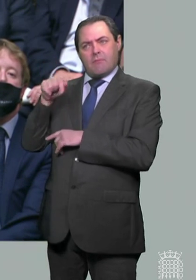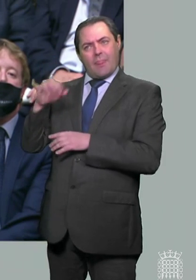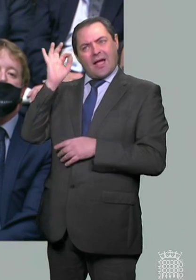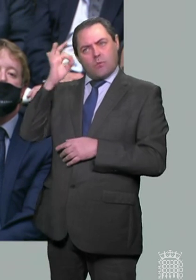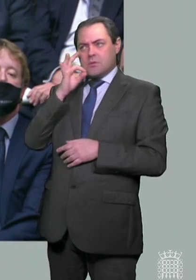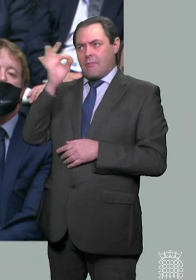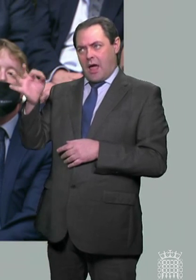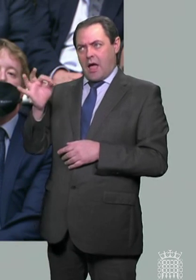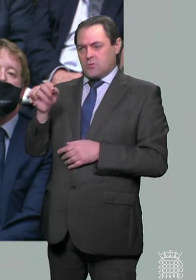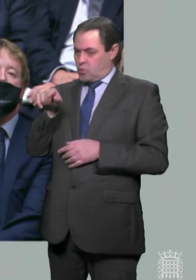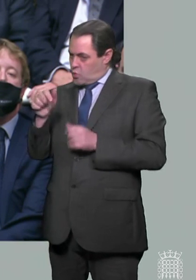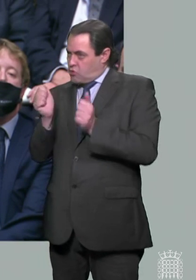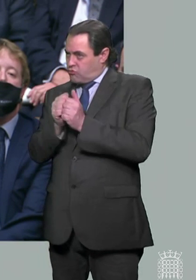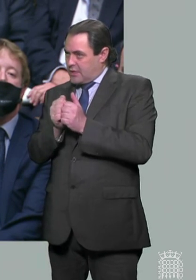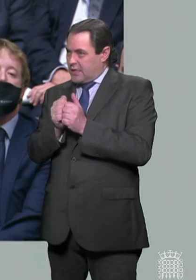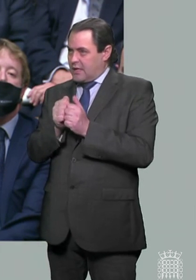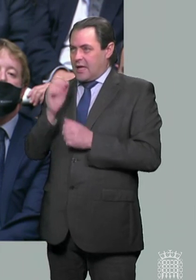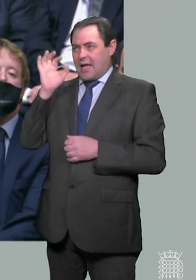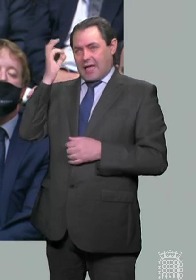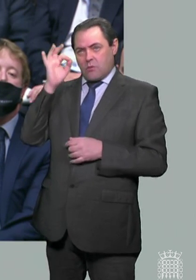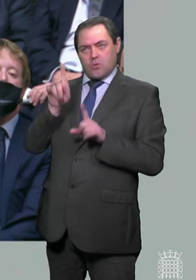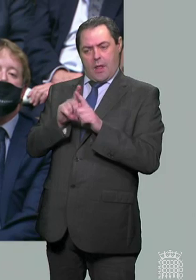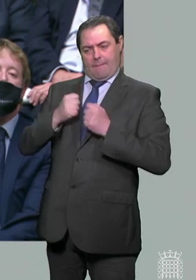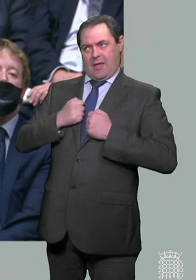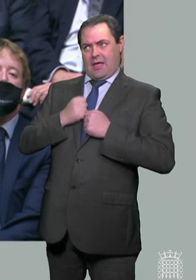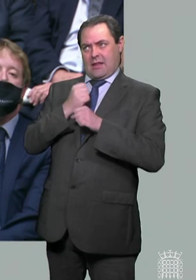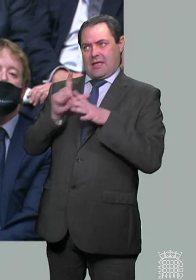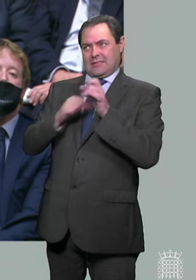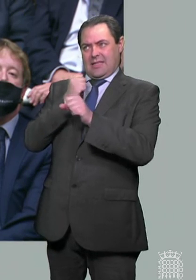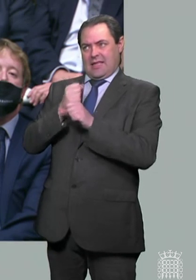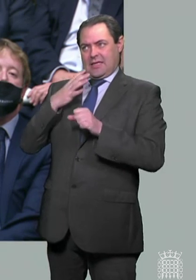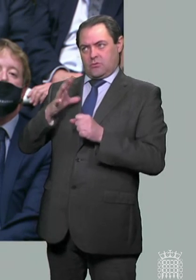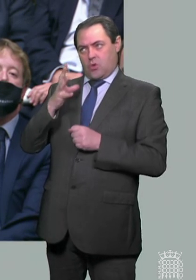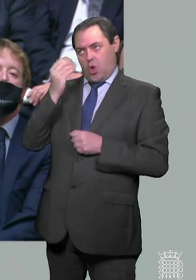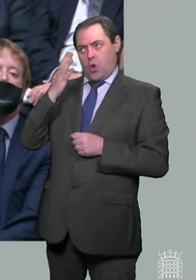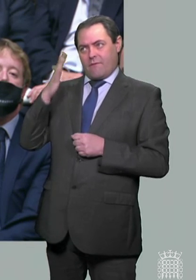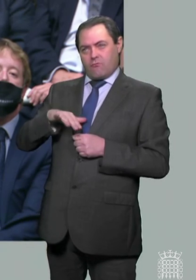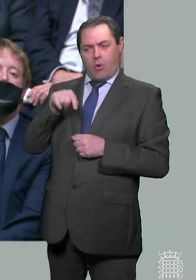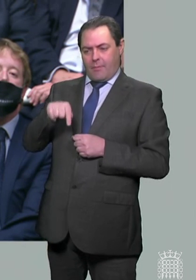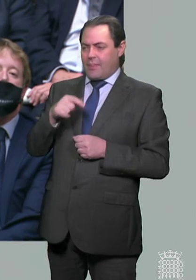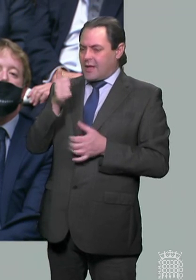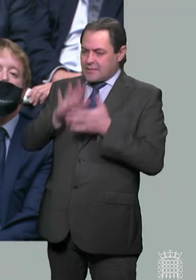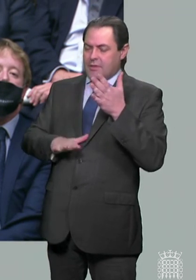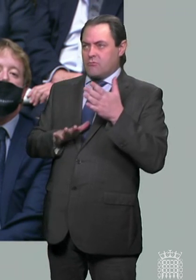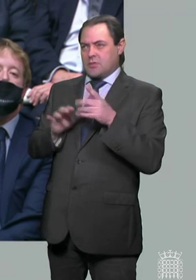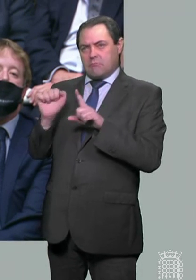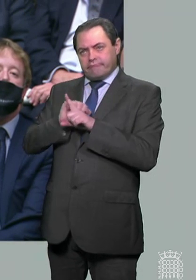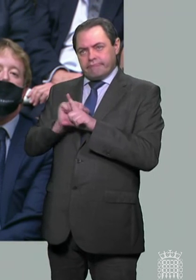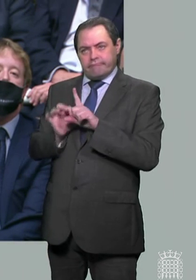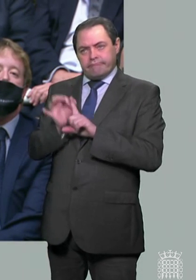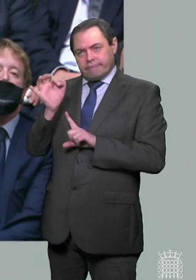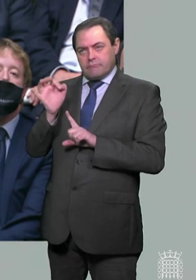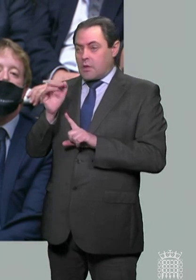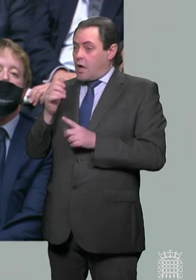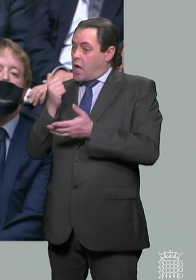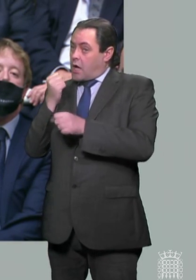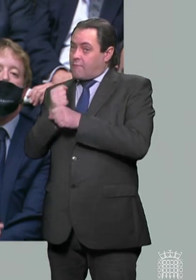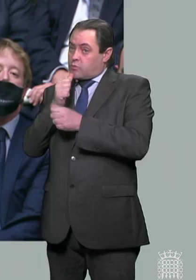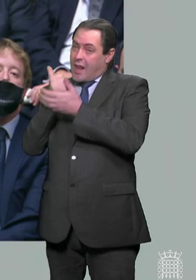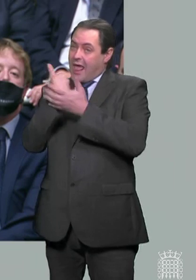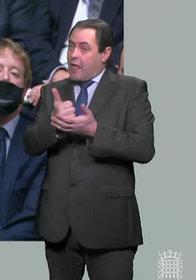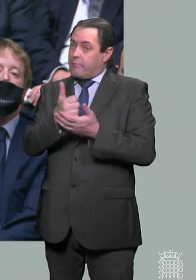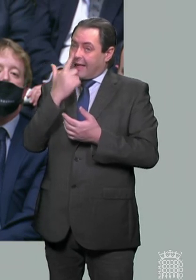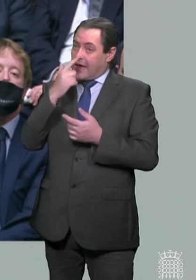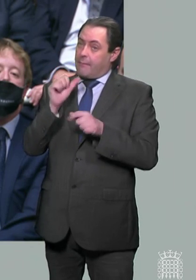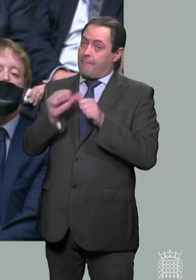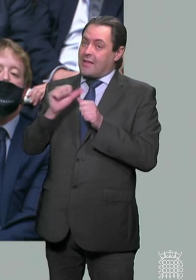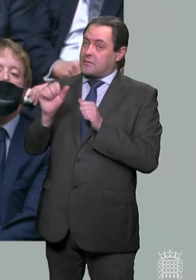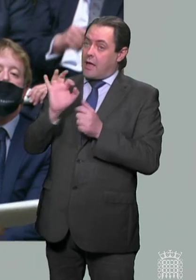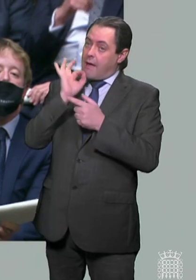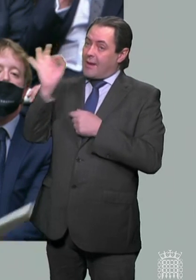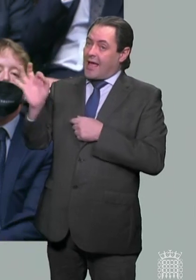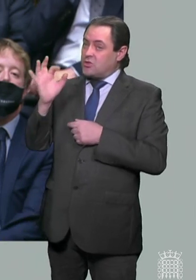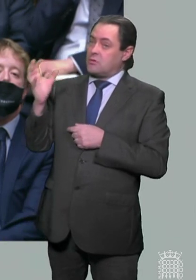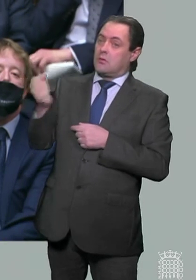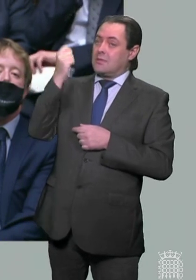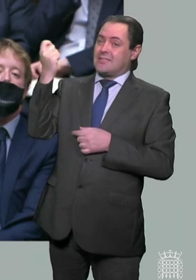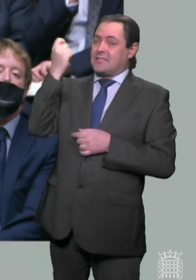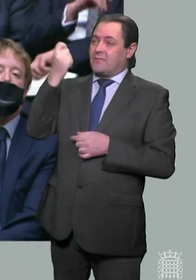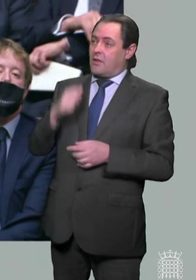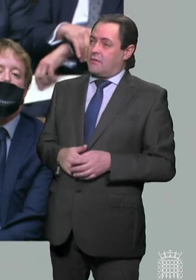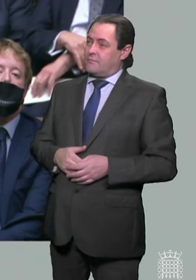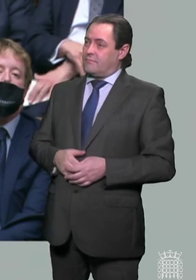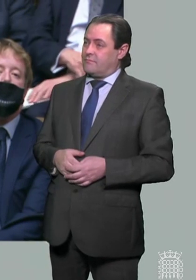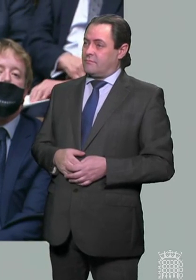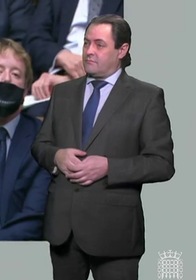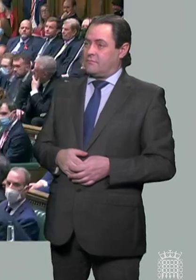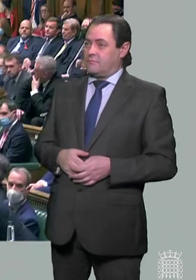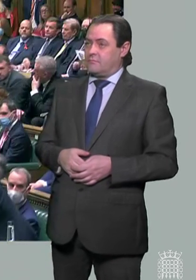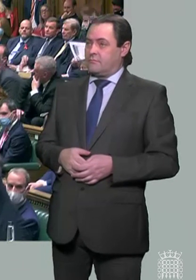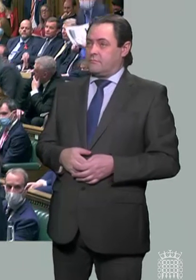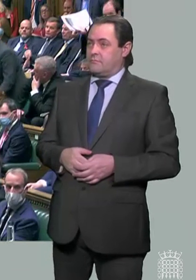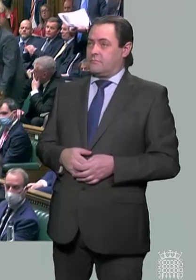Does my right honourable Friend agree that it is important that councils such as Gedling now take stock and learn from this experience and will he confirm that help from Government will be available to do that so that, in future, hopefully Gedling and other councils will be able to make more successful bids.